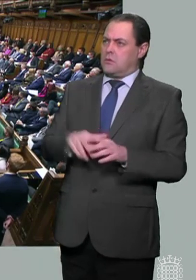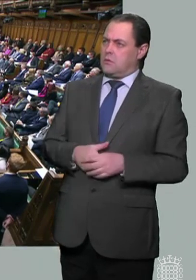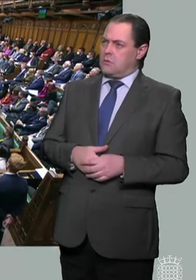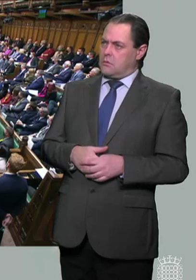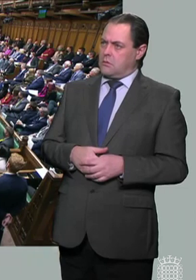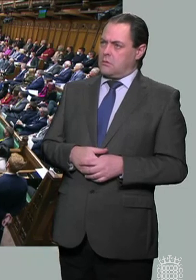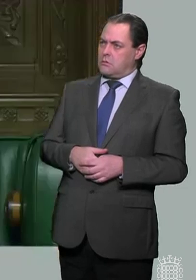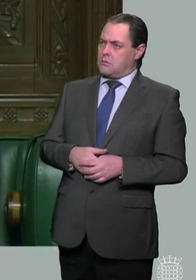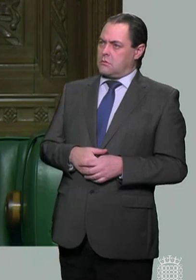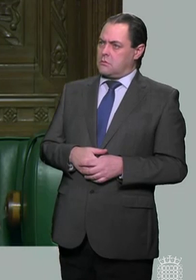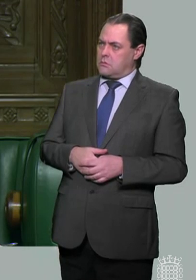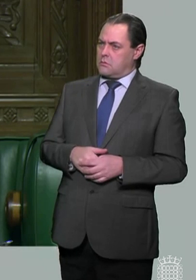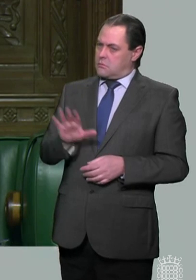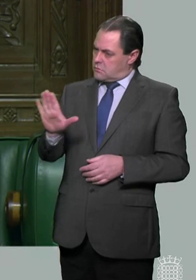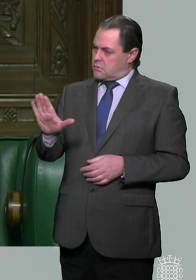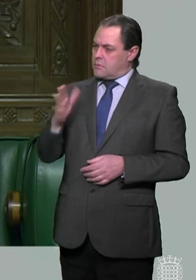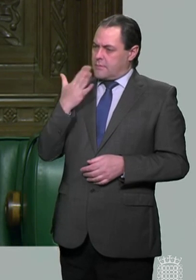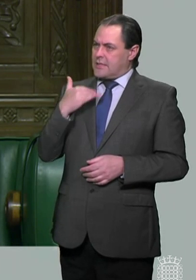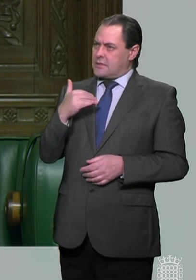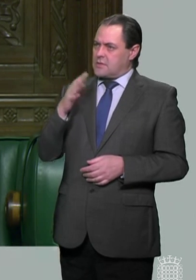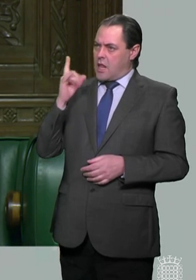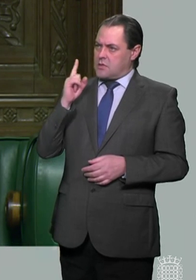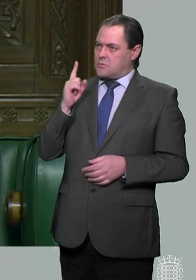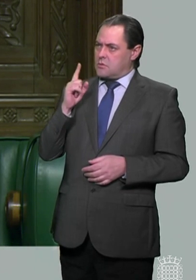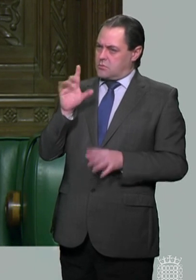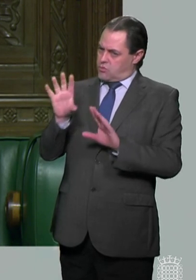Order. Mr Streeting, we had this the week before.